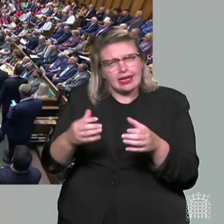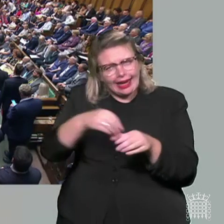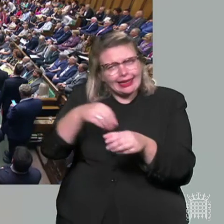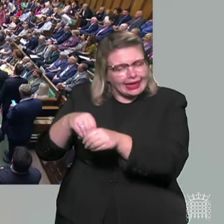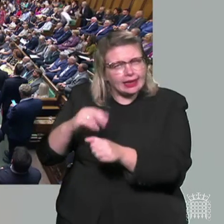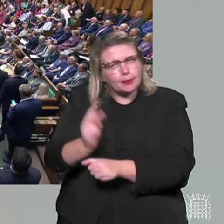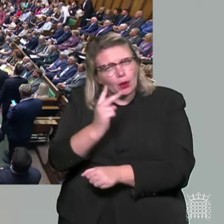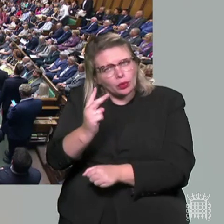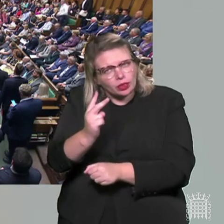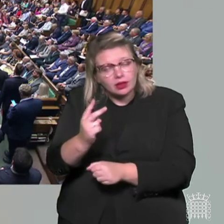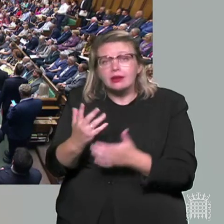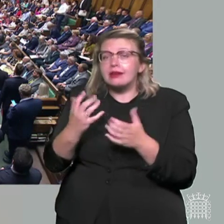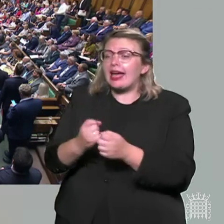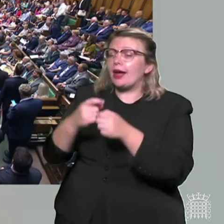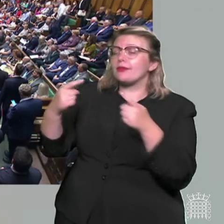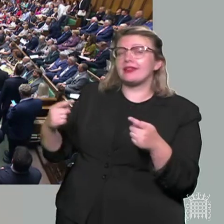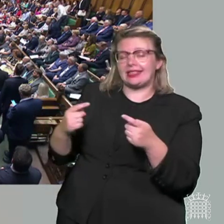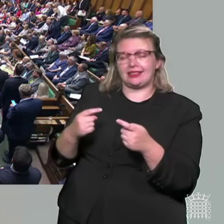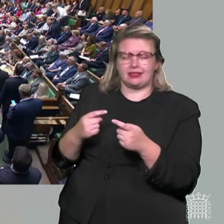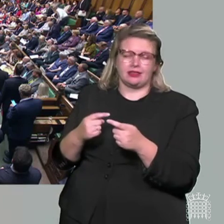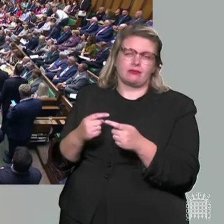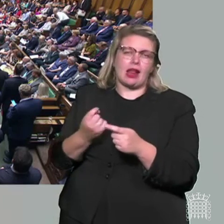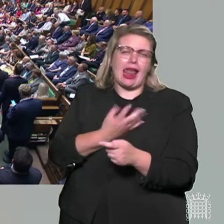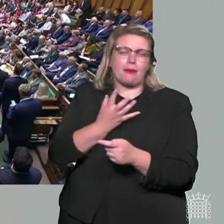We now come to the Leader of the Opposition, Keir Starmer.